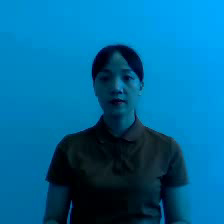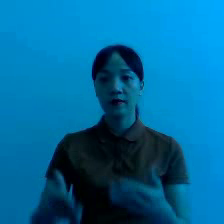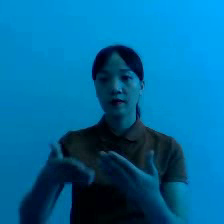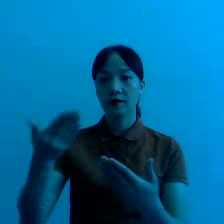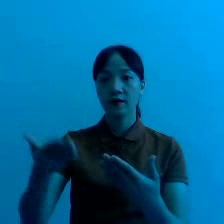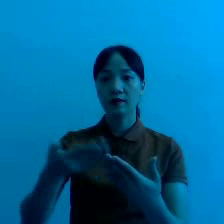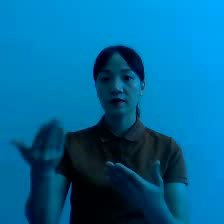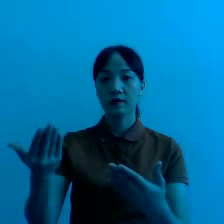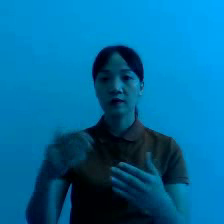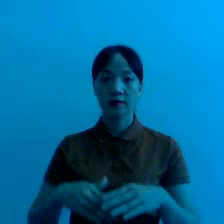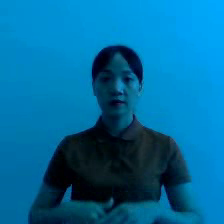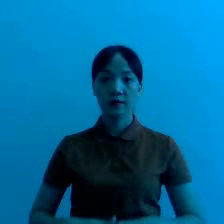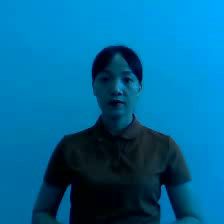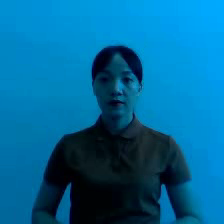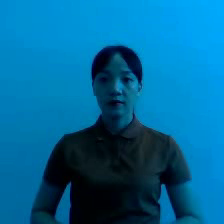Dễ